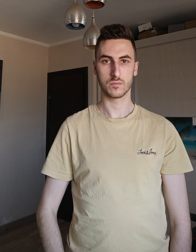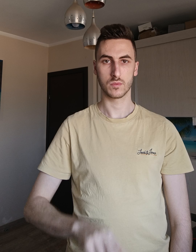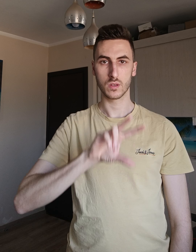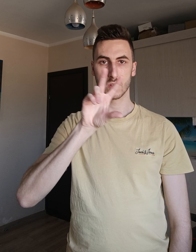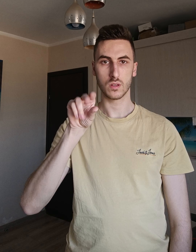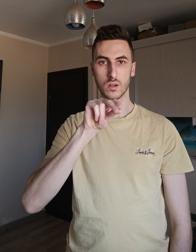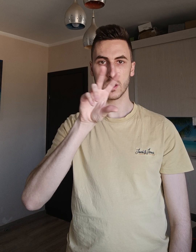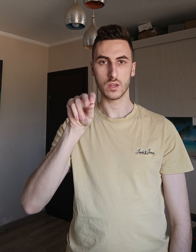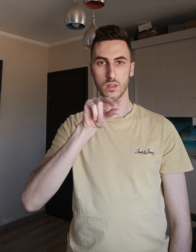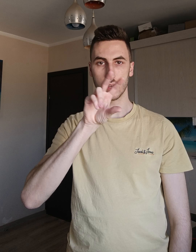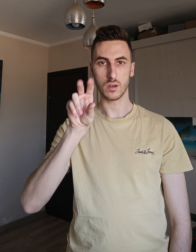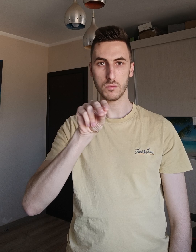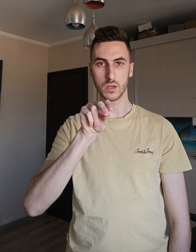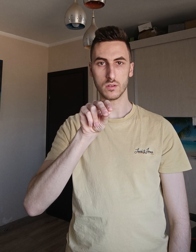לדבר